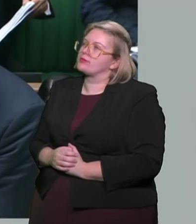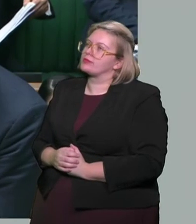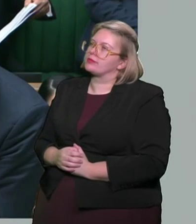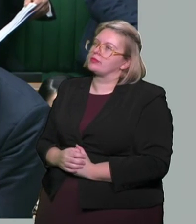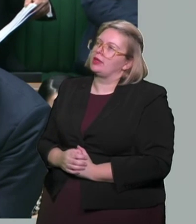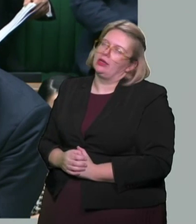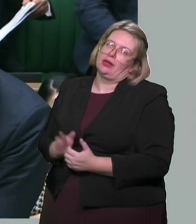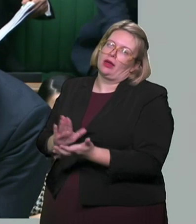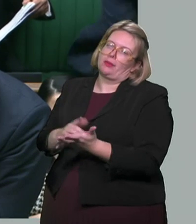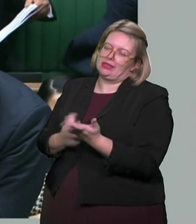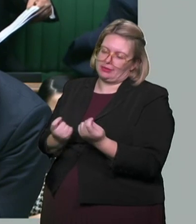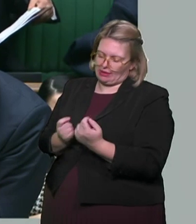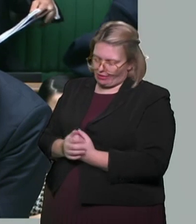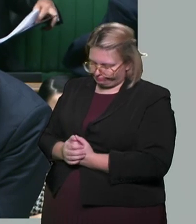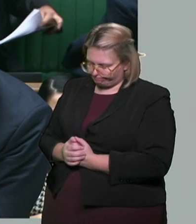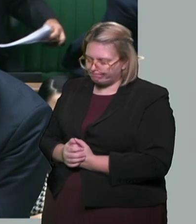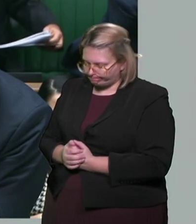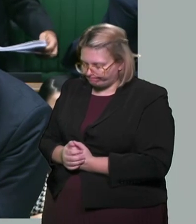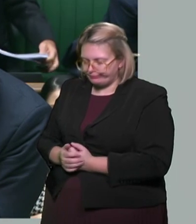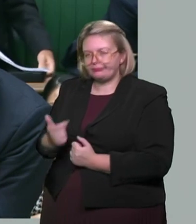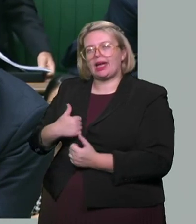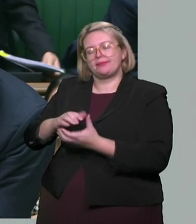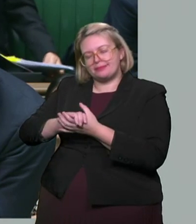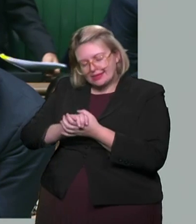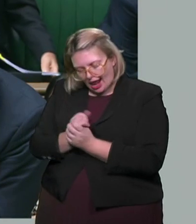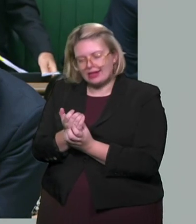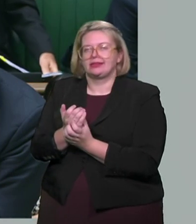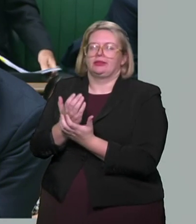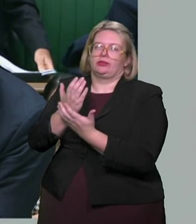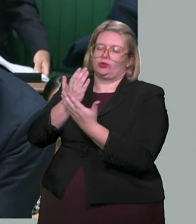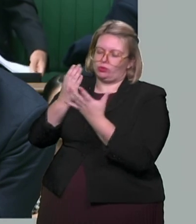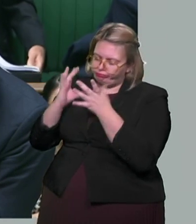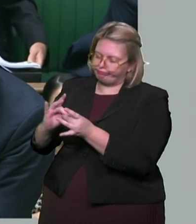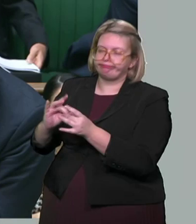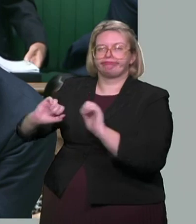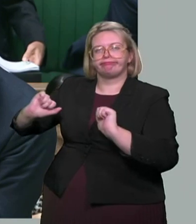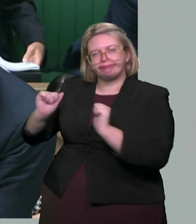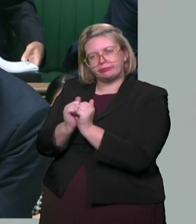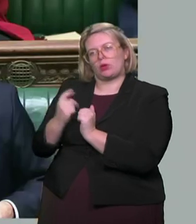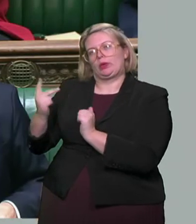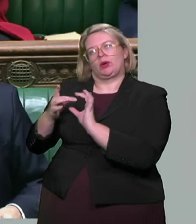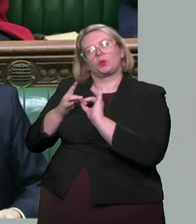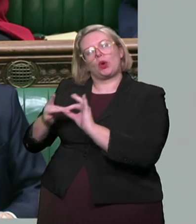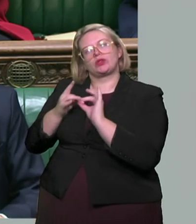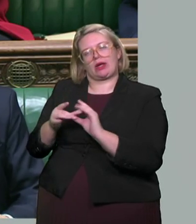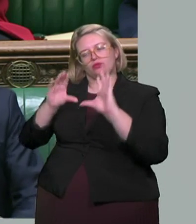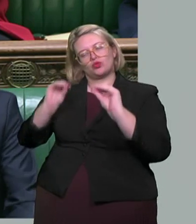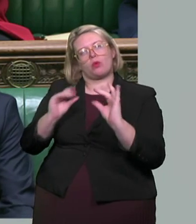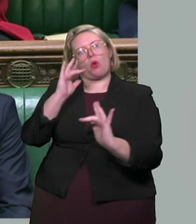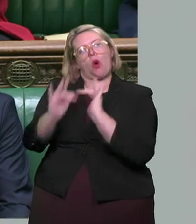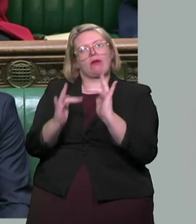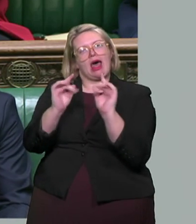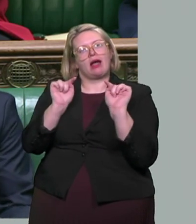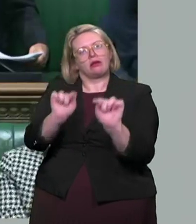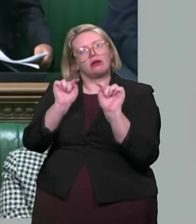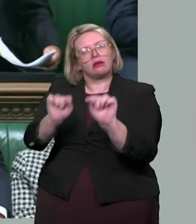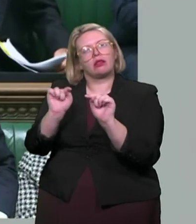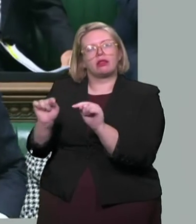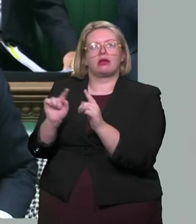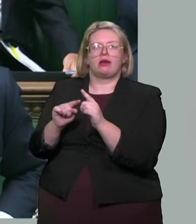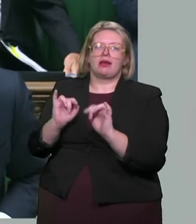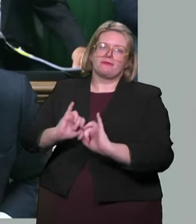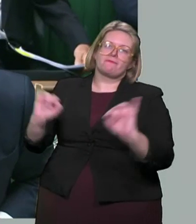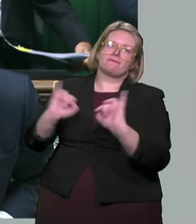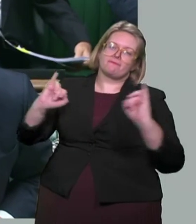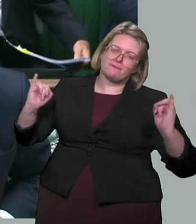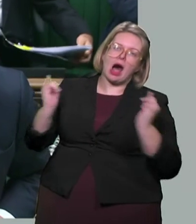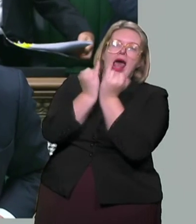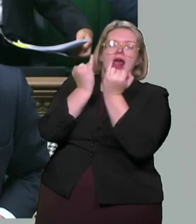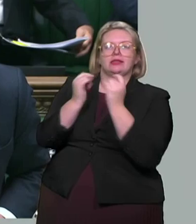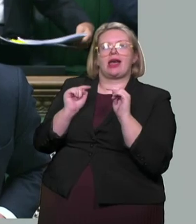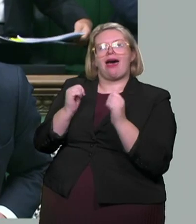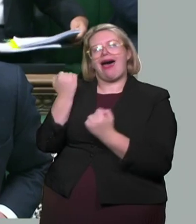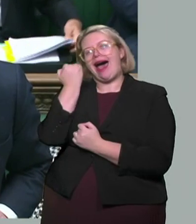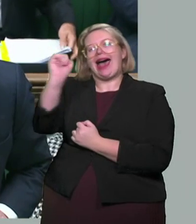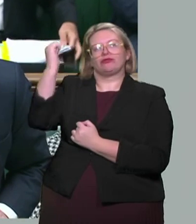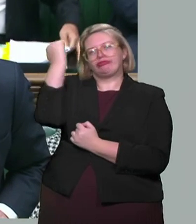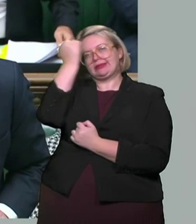I am delighted to join the right honourable and learned Gentleman in committing to tackle online harms and violent extremism together, and that is what the Government are doing.